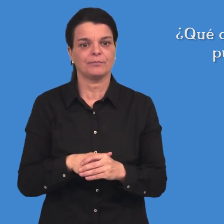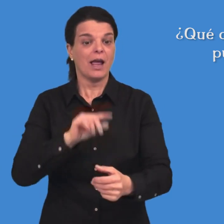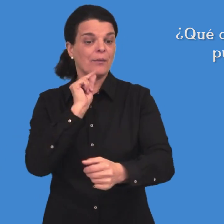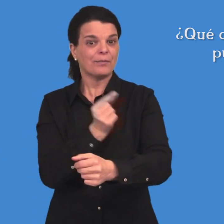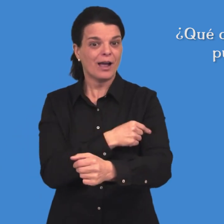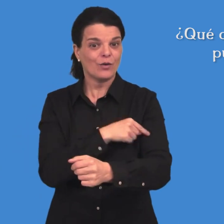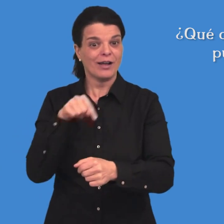vacuna